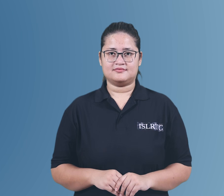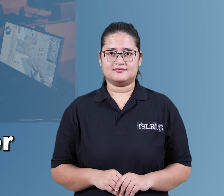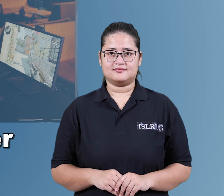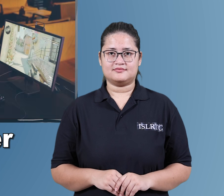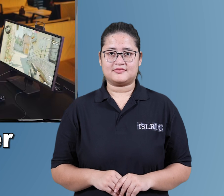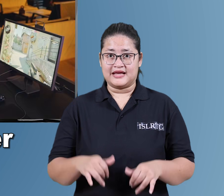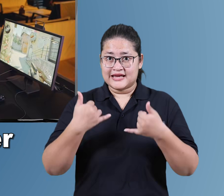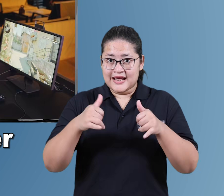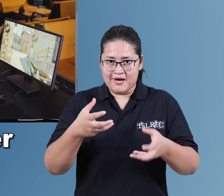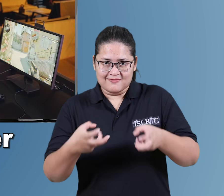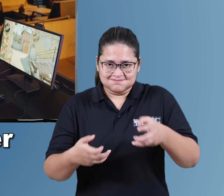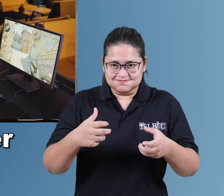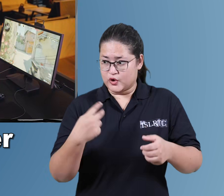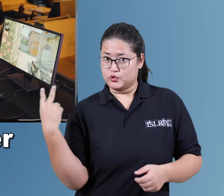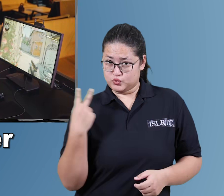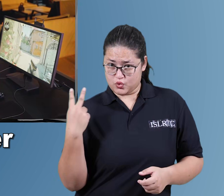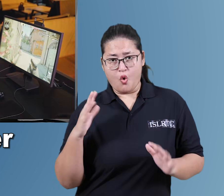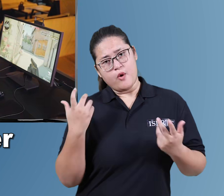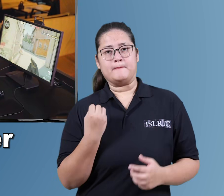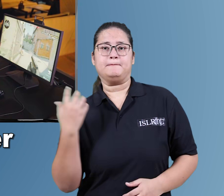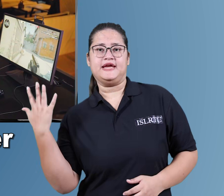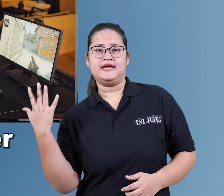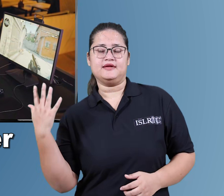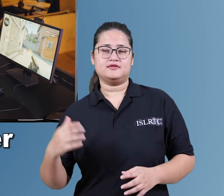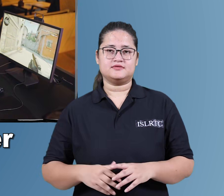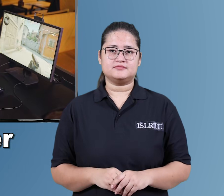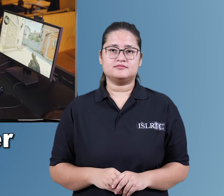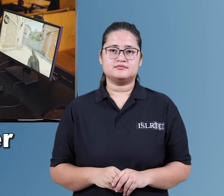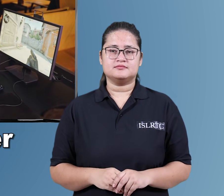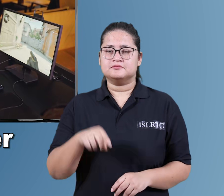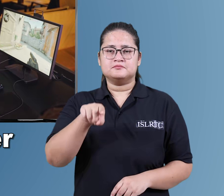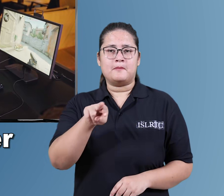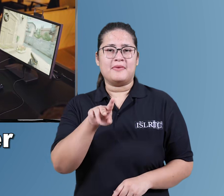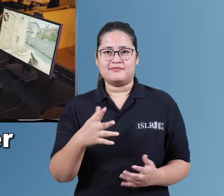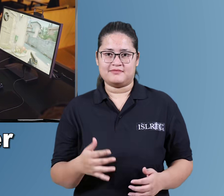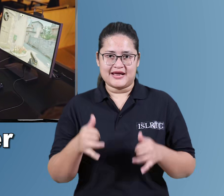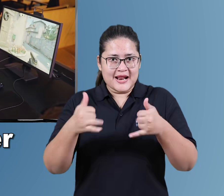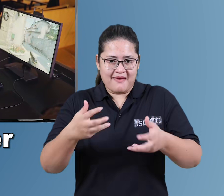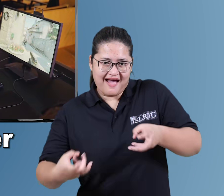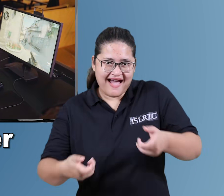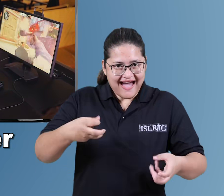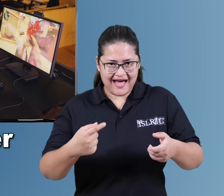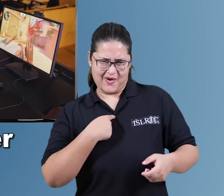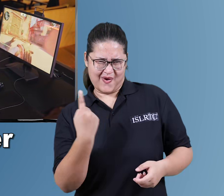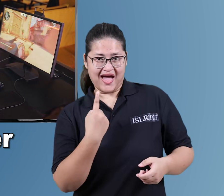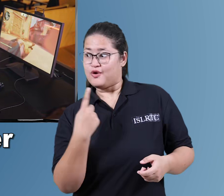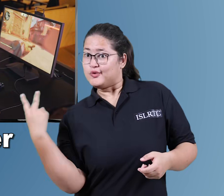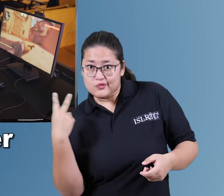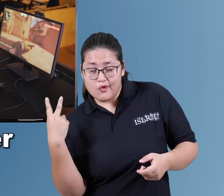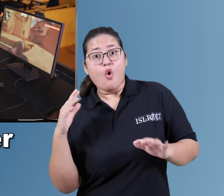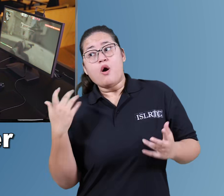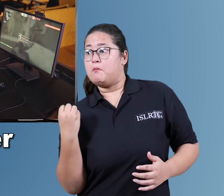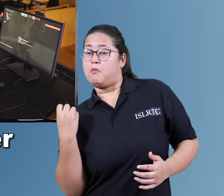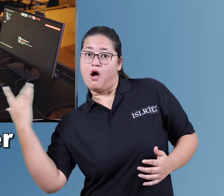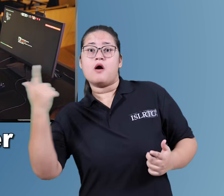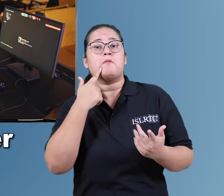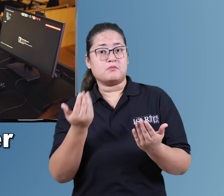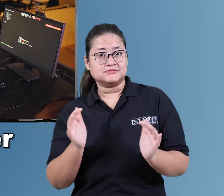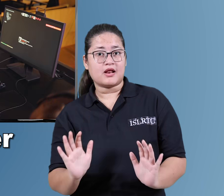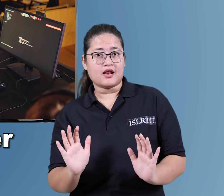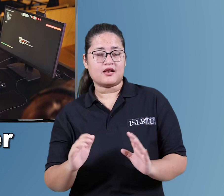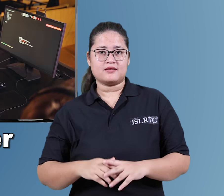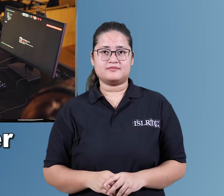Multiplayer A game that allows multiple players to participate simultaneously.